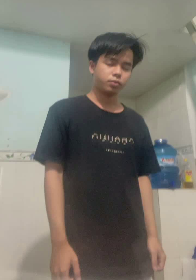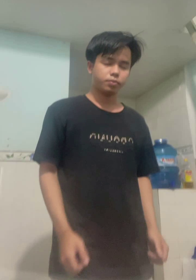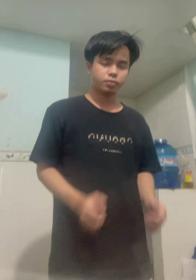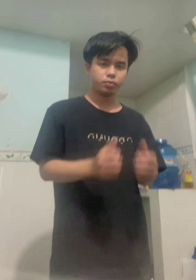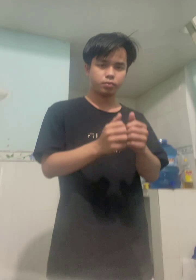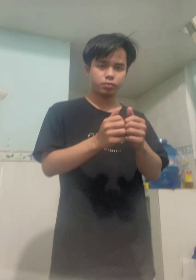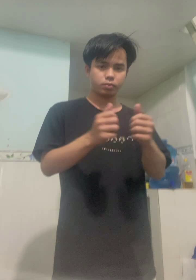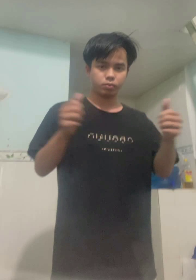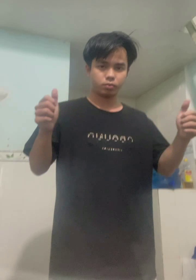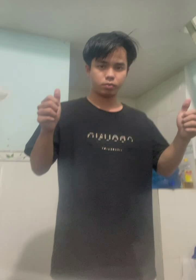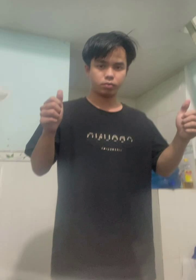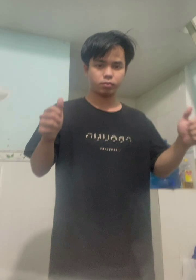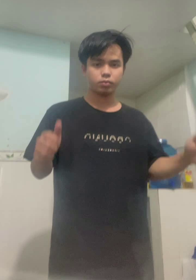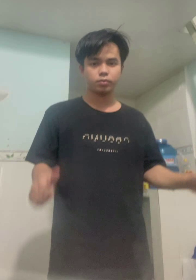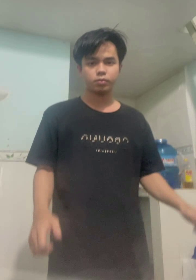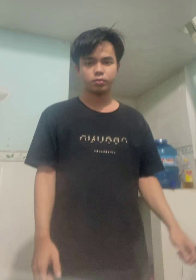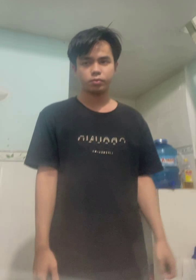chia cat